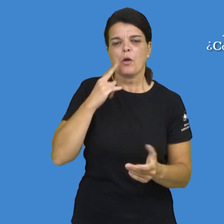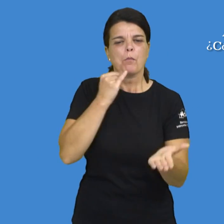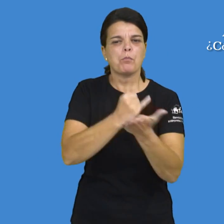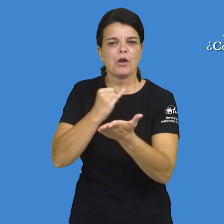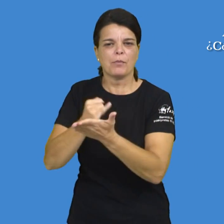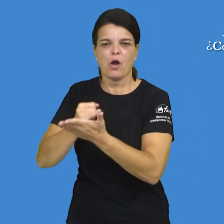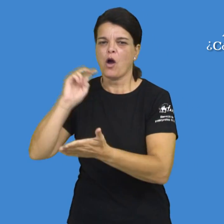probar